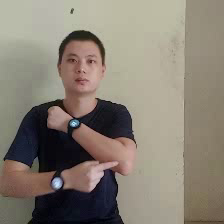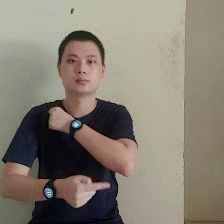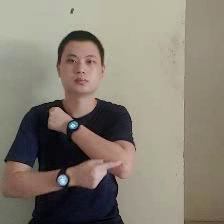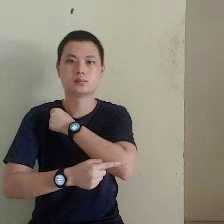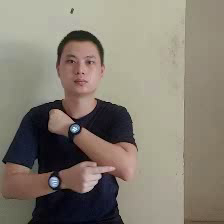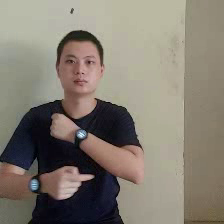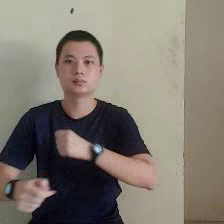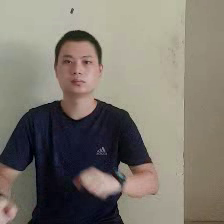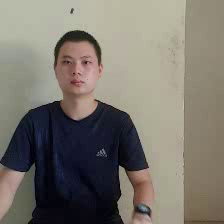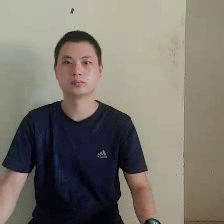Cám dỗ